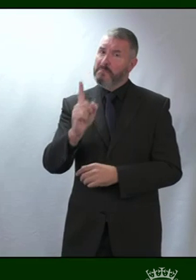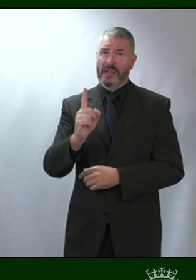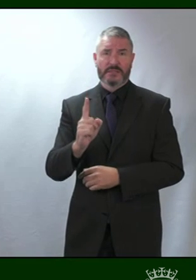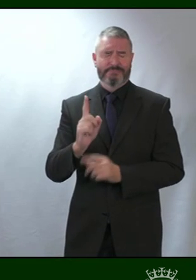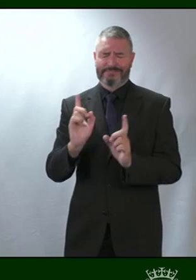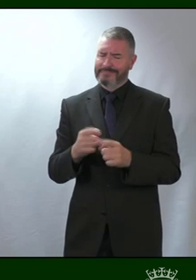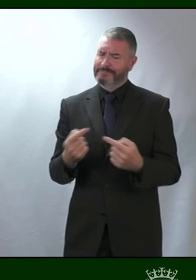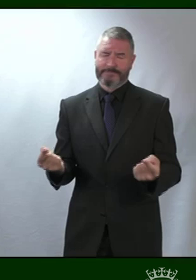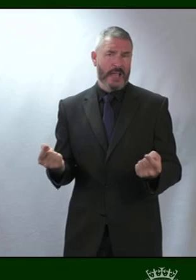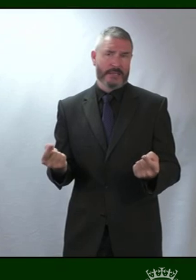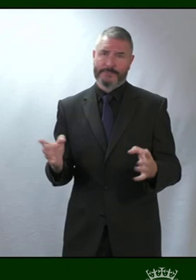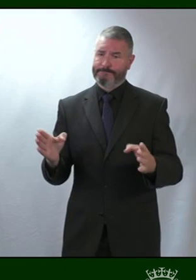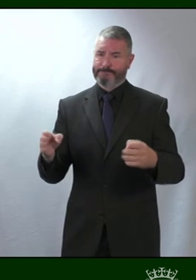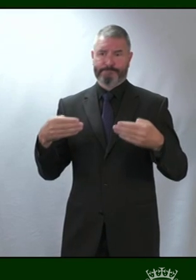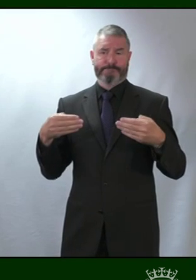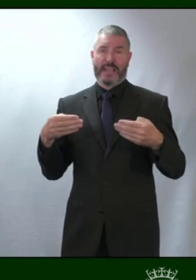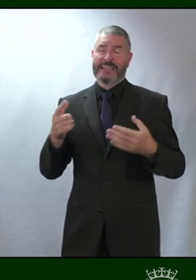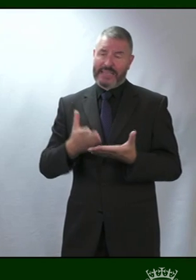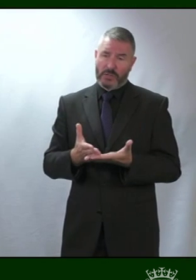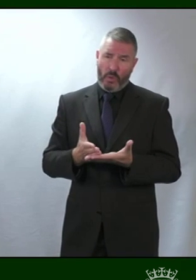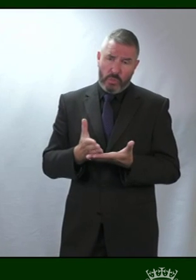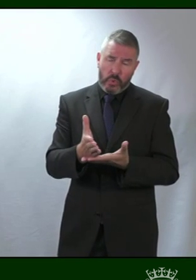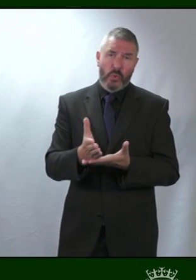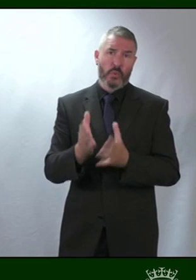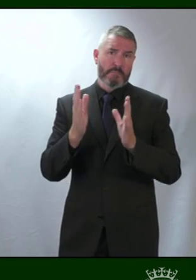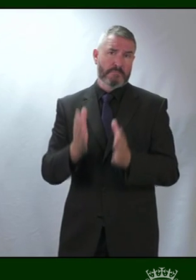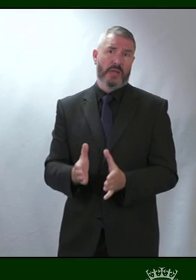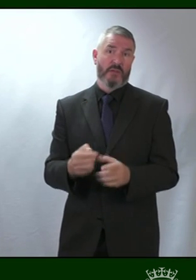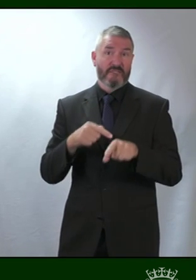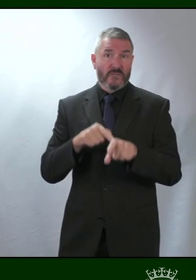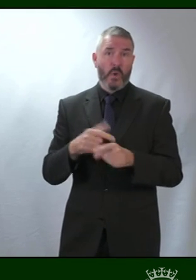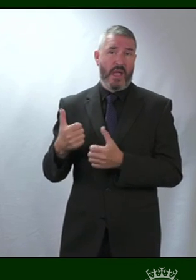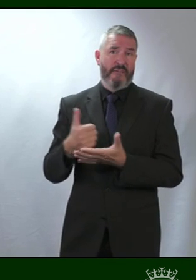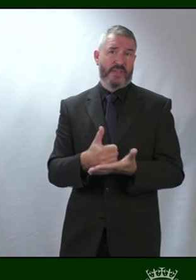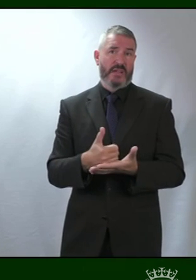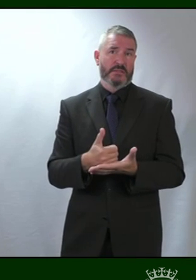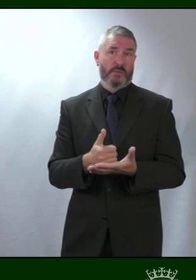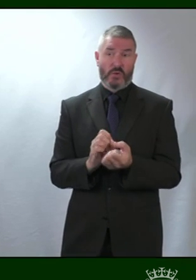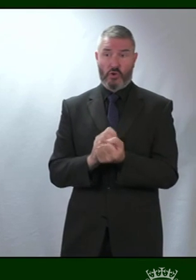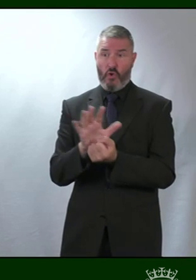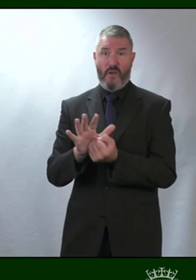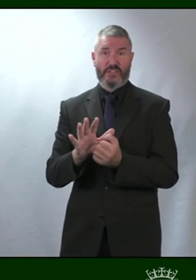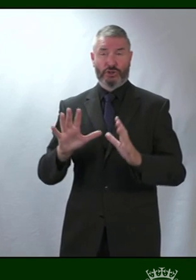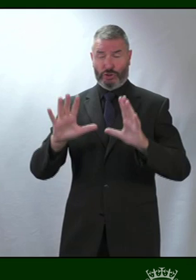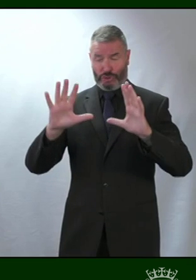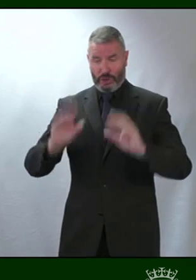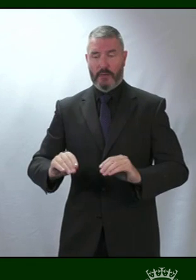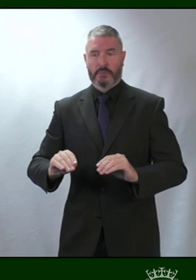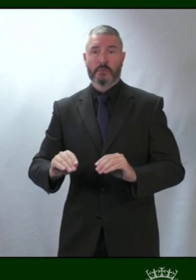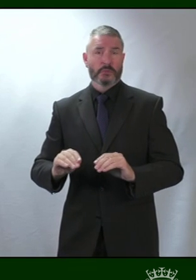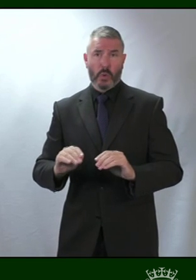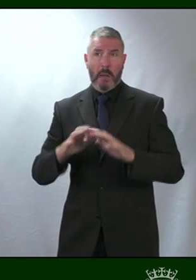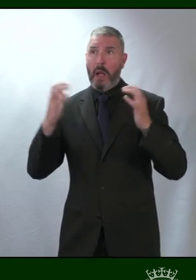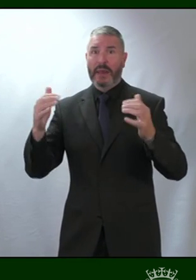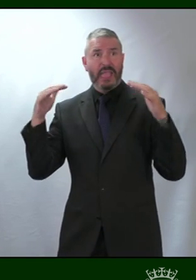The best way obviously to get through it, as I say, is to follow the advice and suppress the virus; but in the meantime, my right hon.